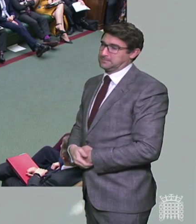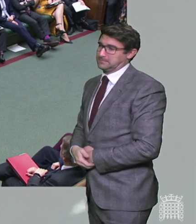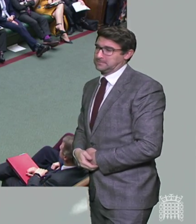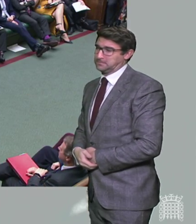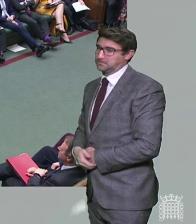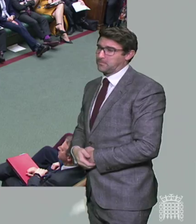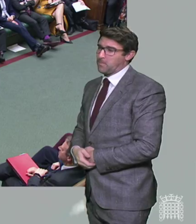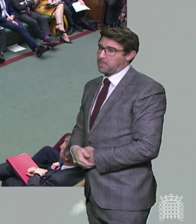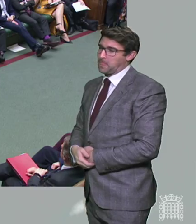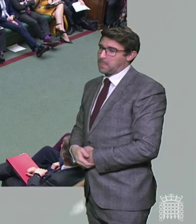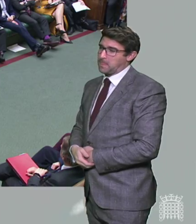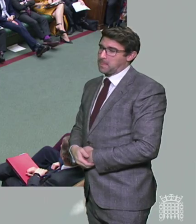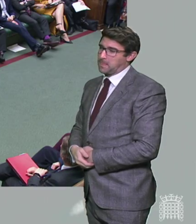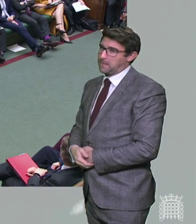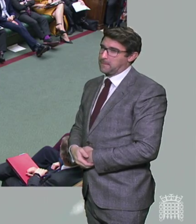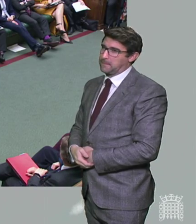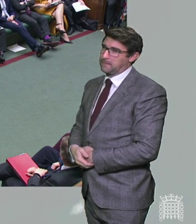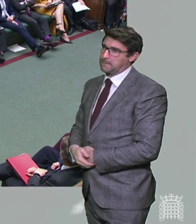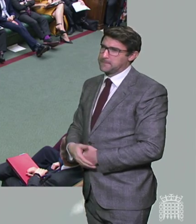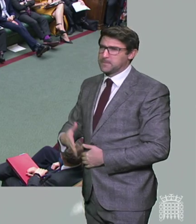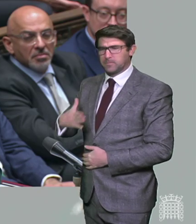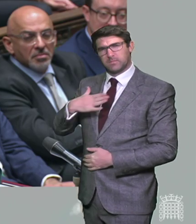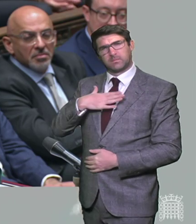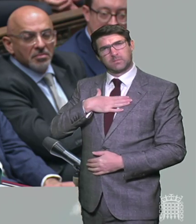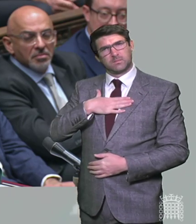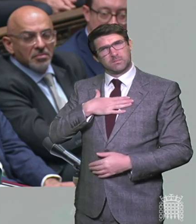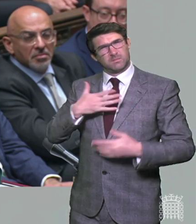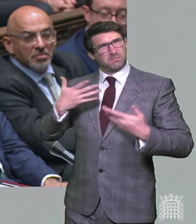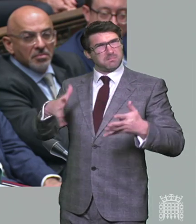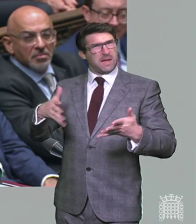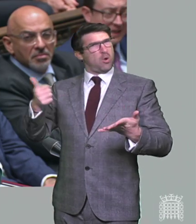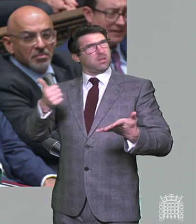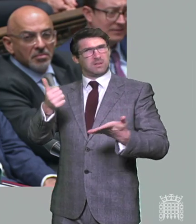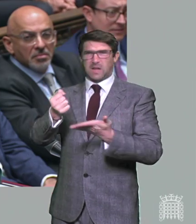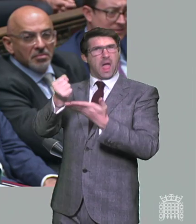We have taken action on helping families to heat their homes.